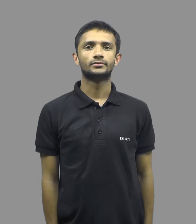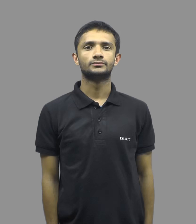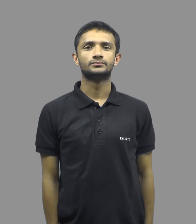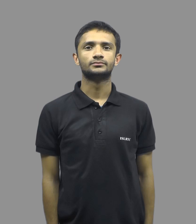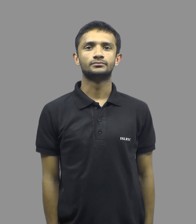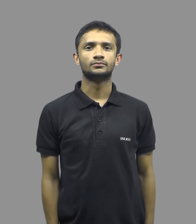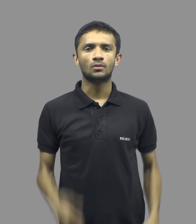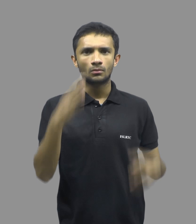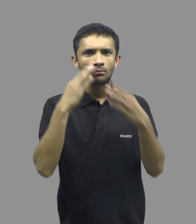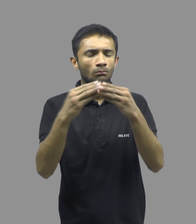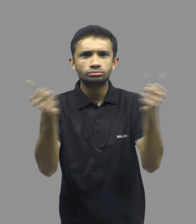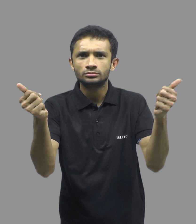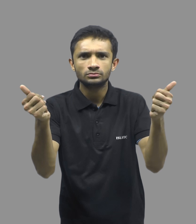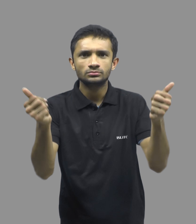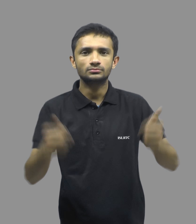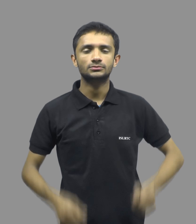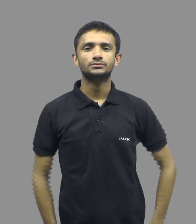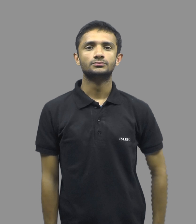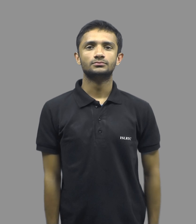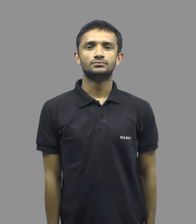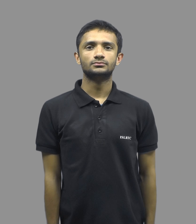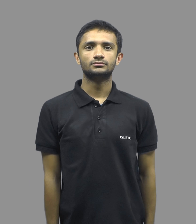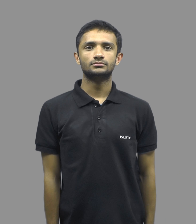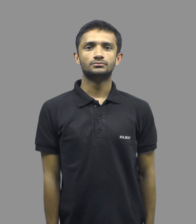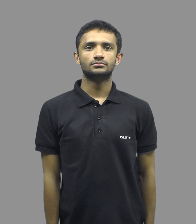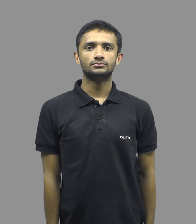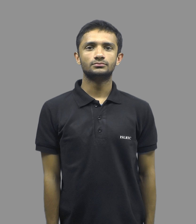Disappear Vanish